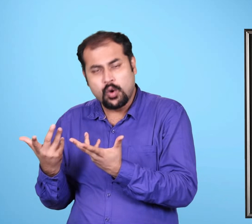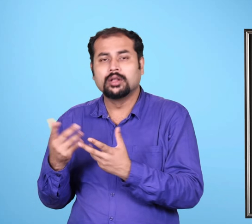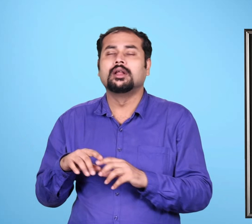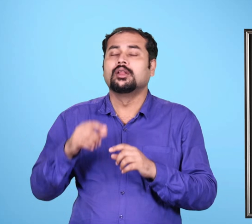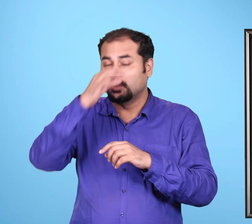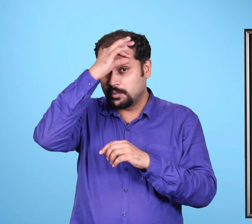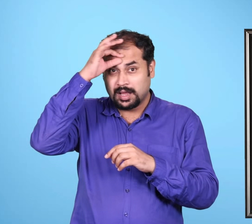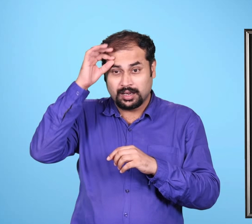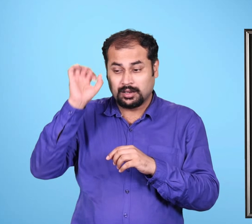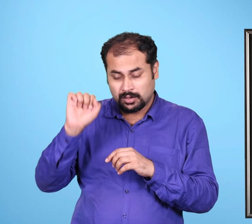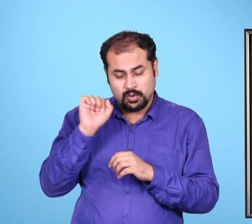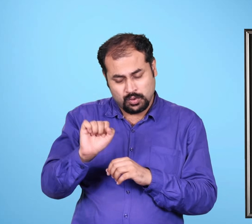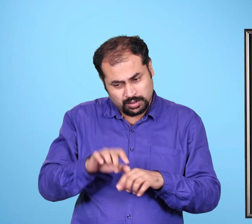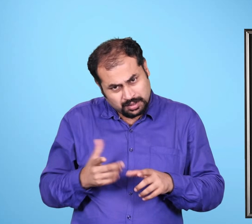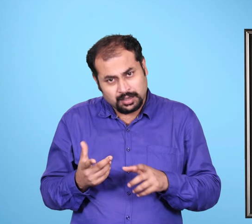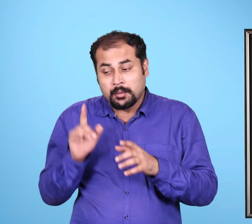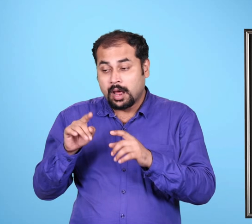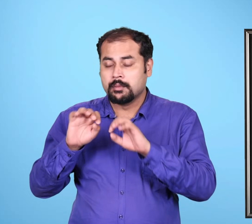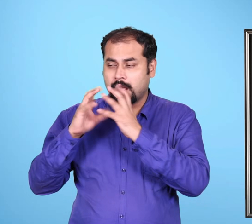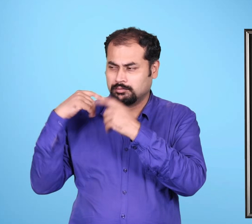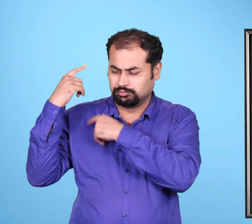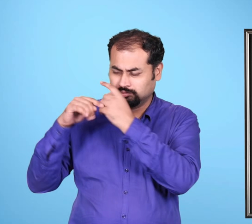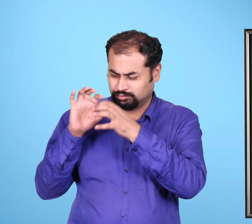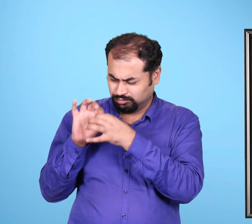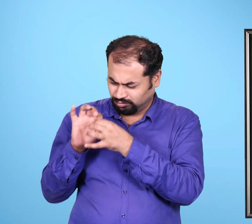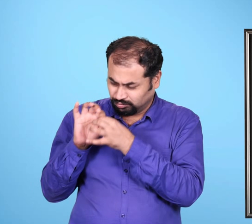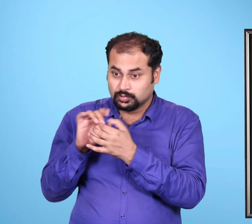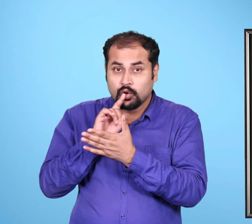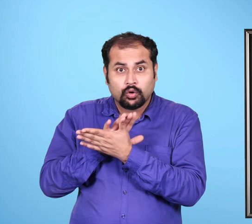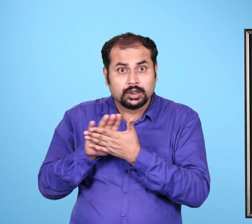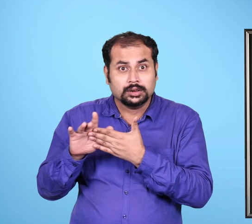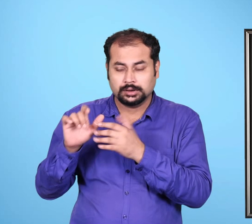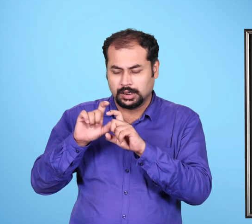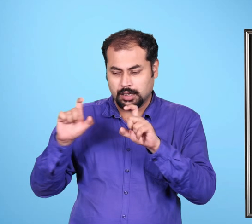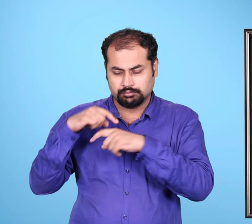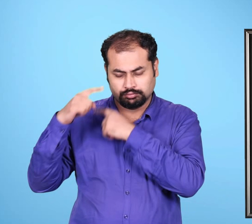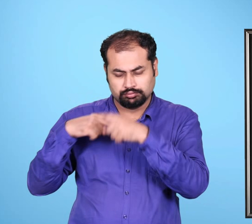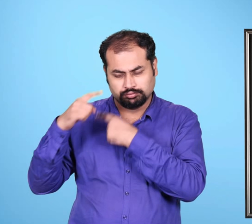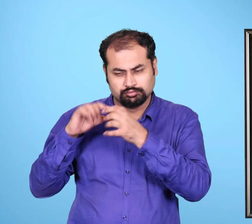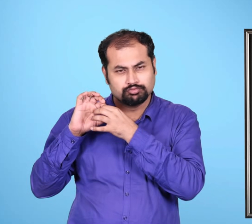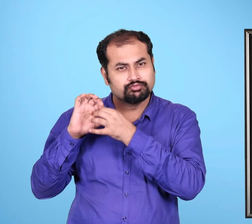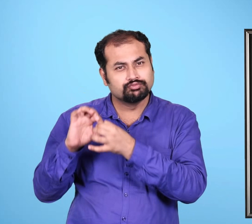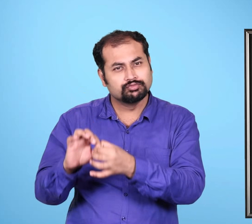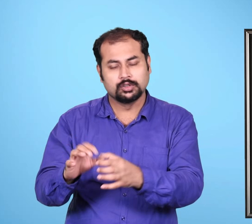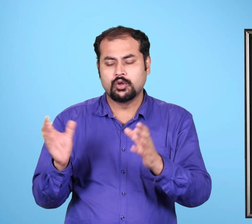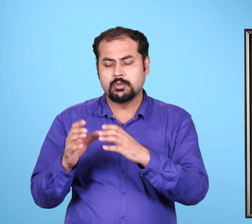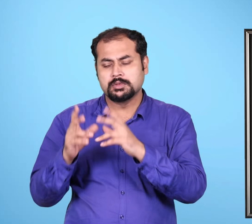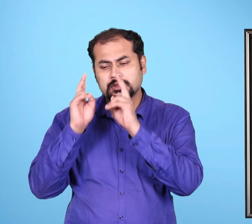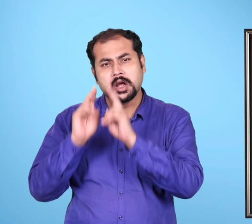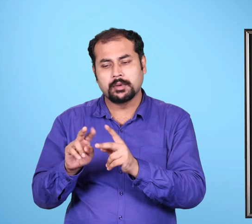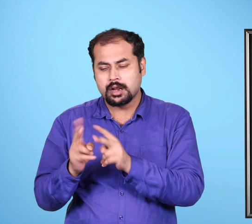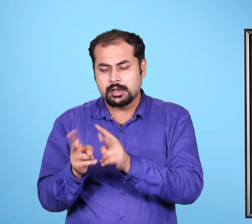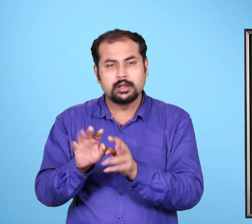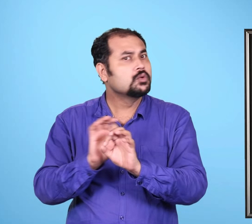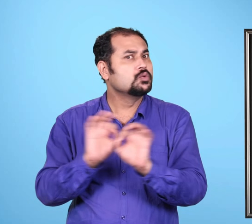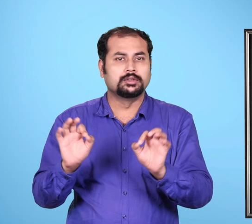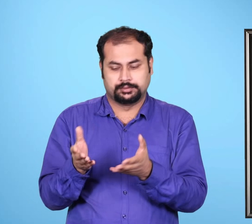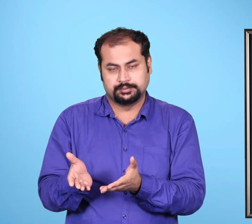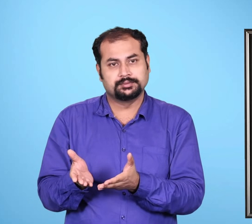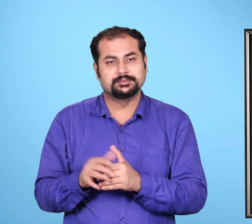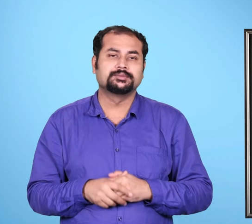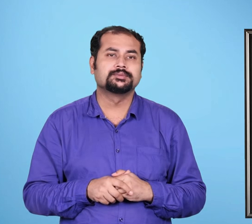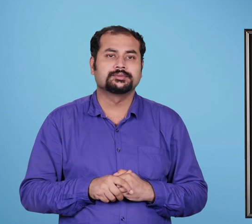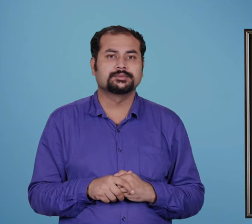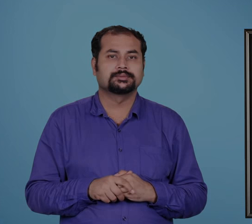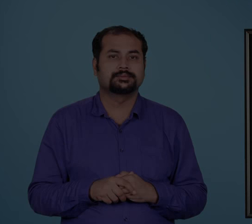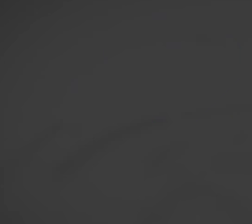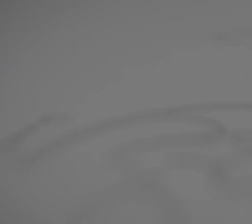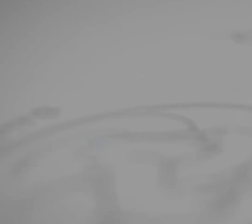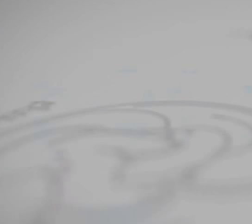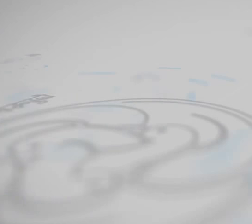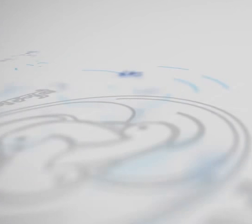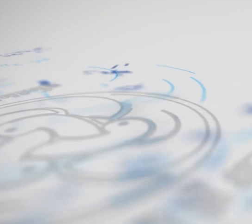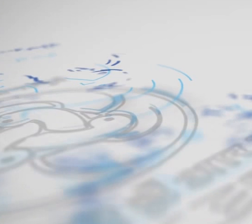based on kinship or clan loyalties.